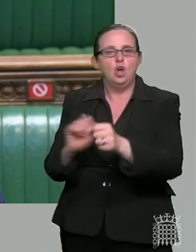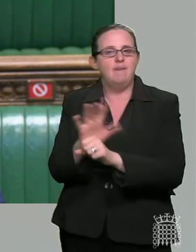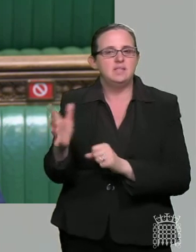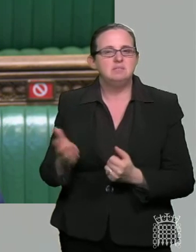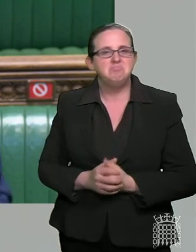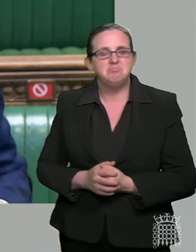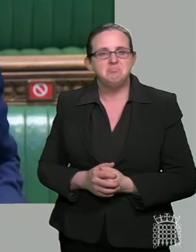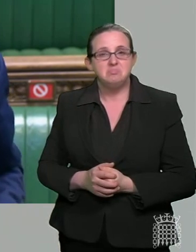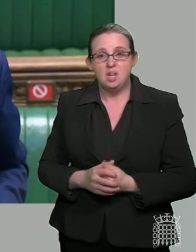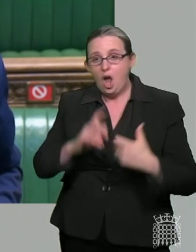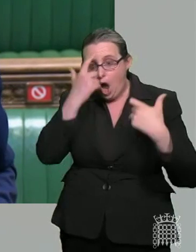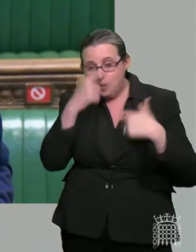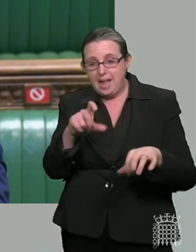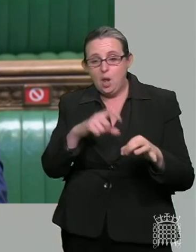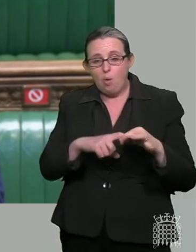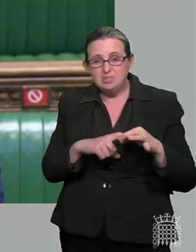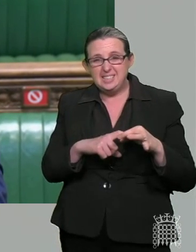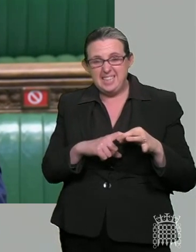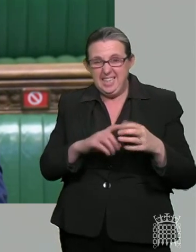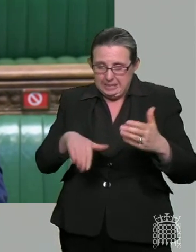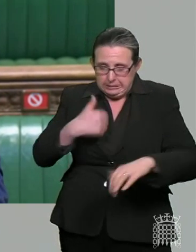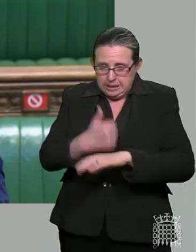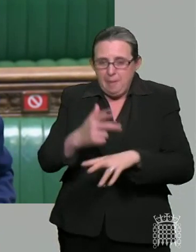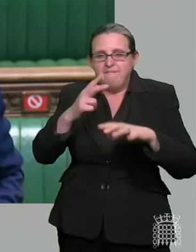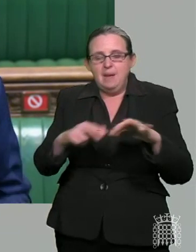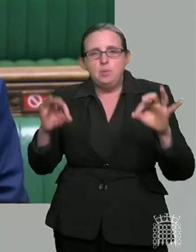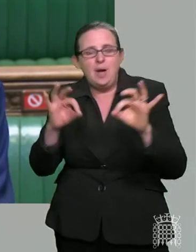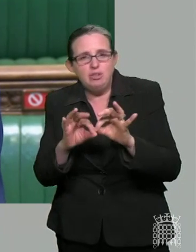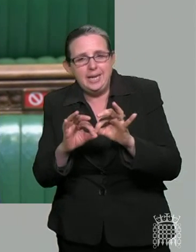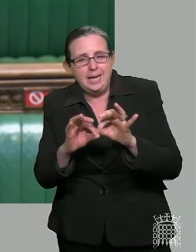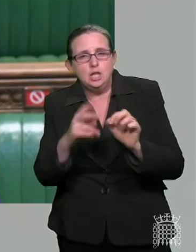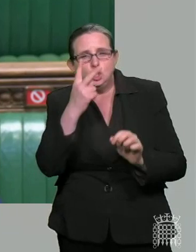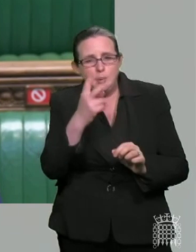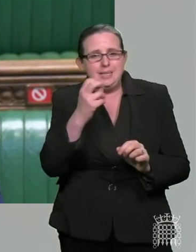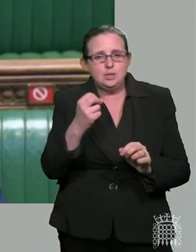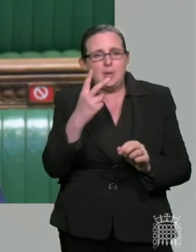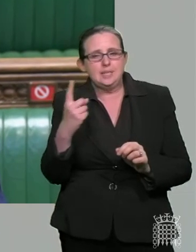For those who say that is not true, there was no hotel quarantine system in place until February this year.